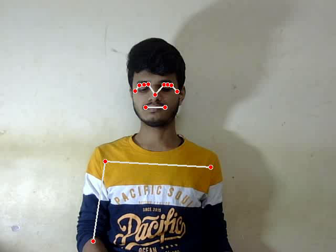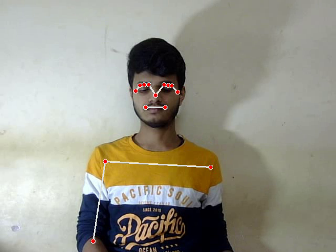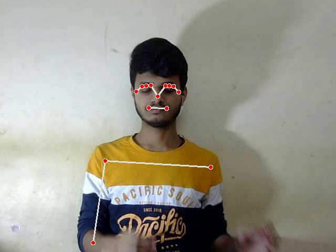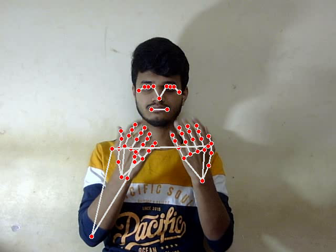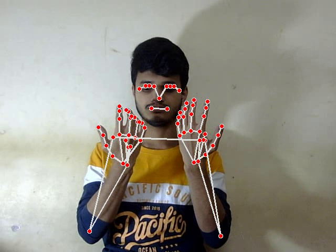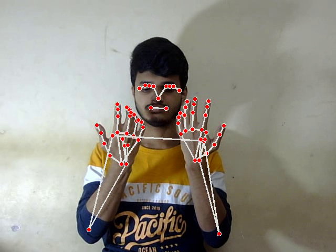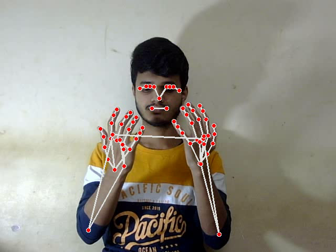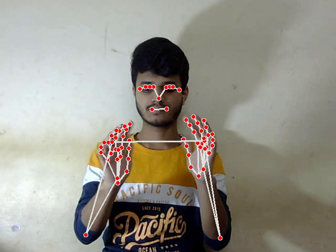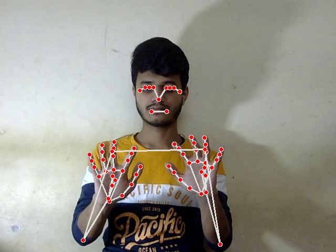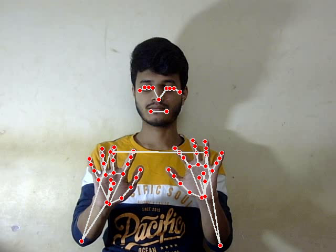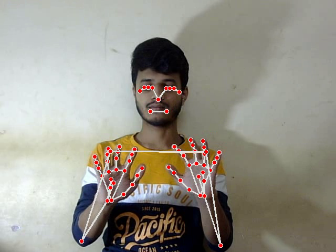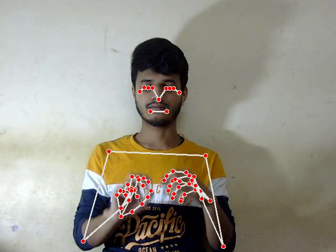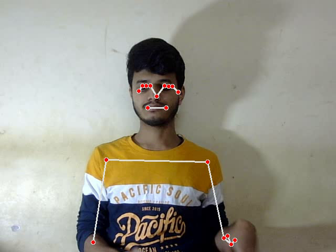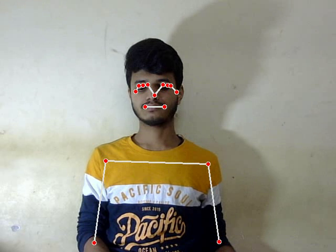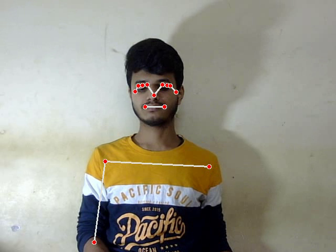finish